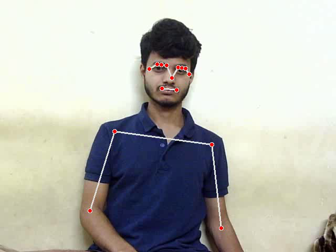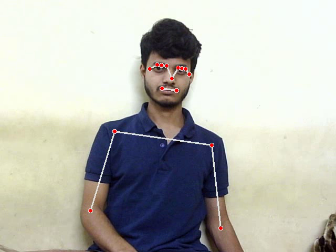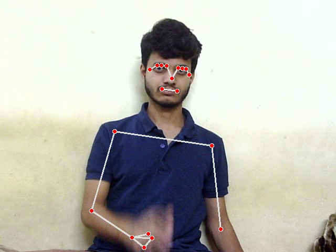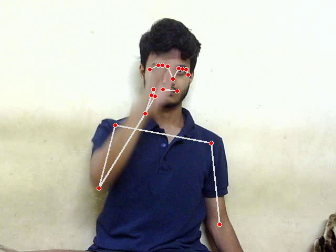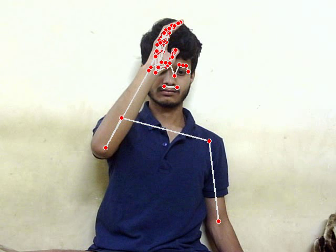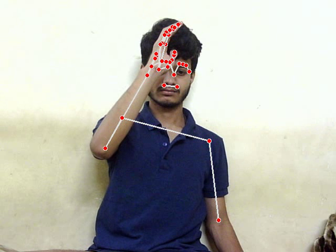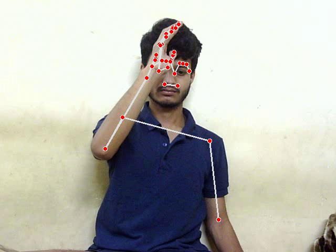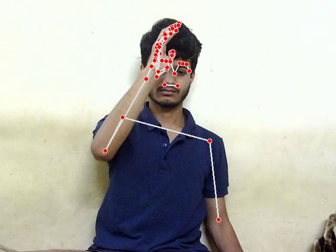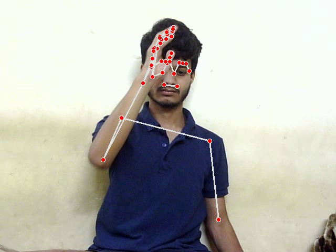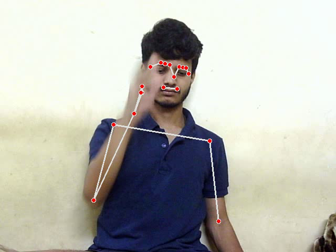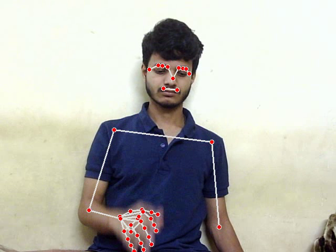father